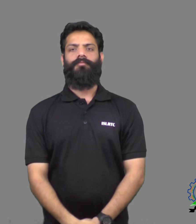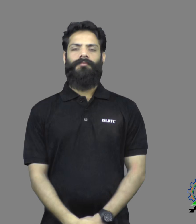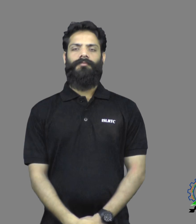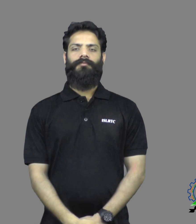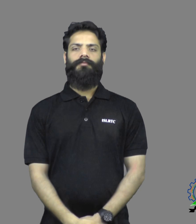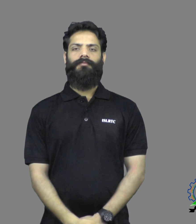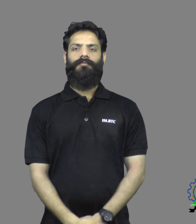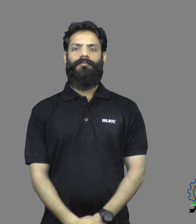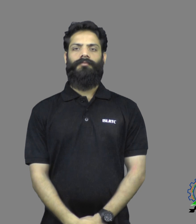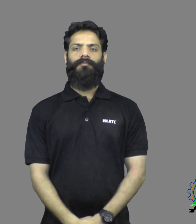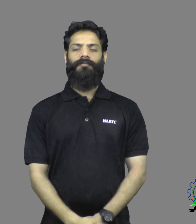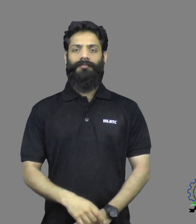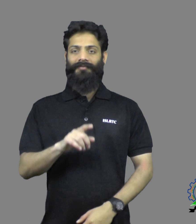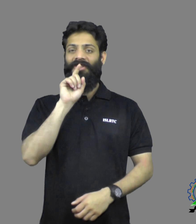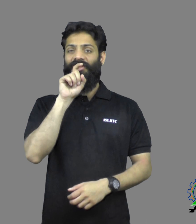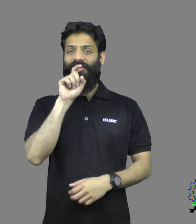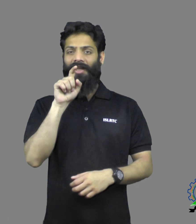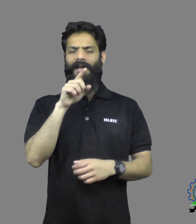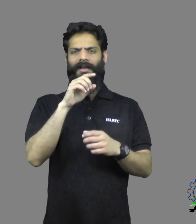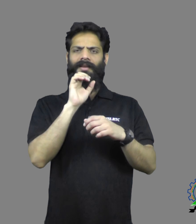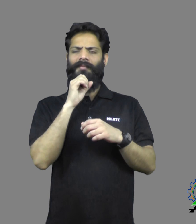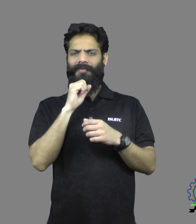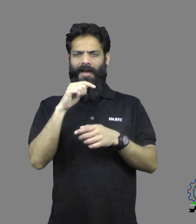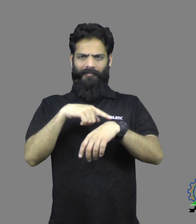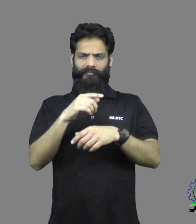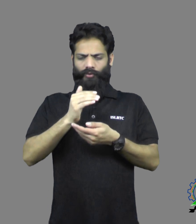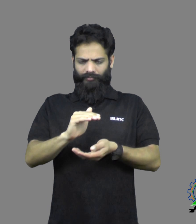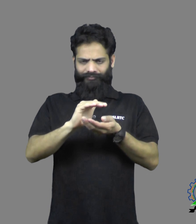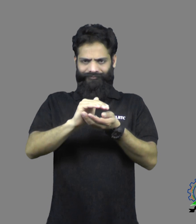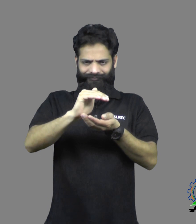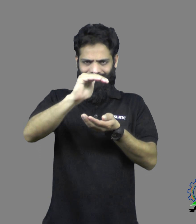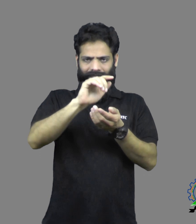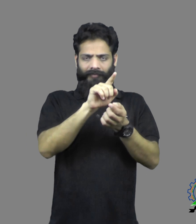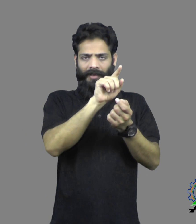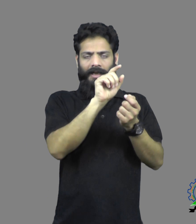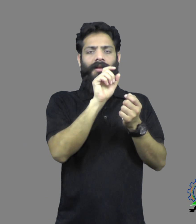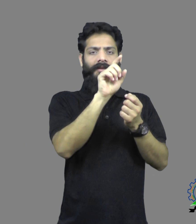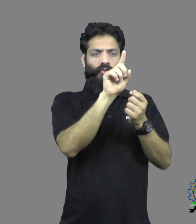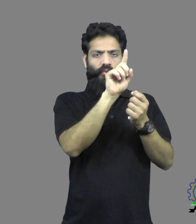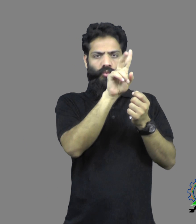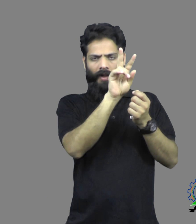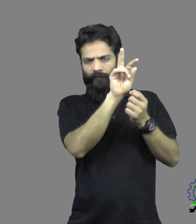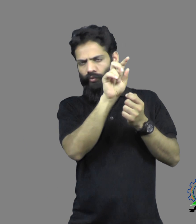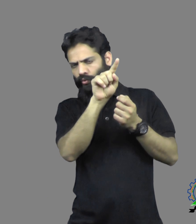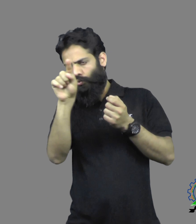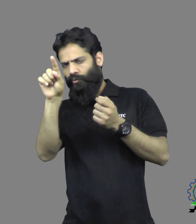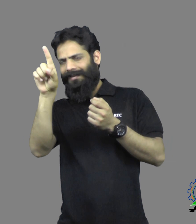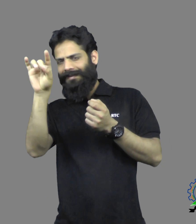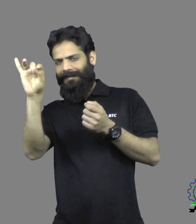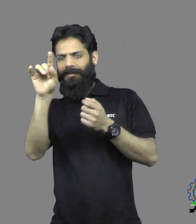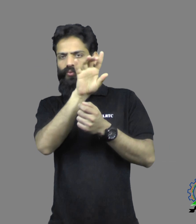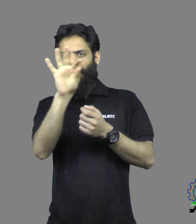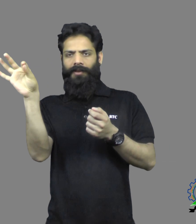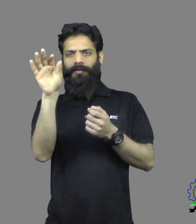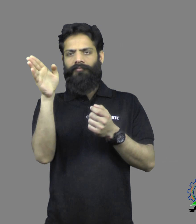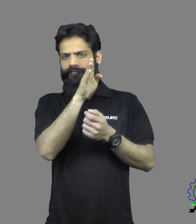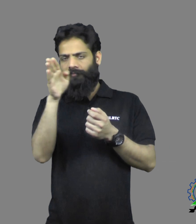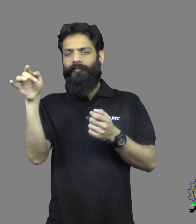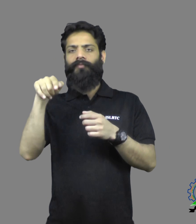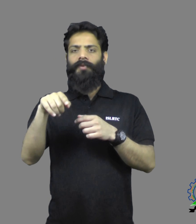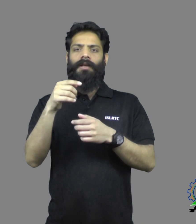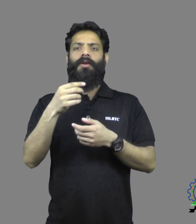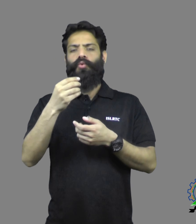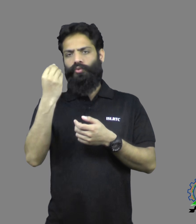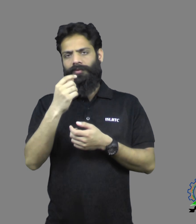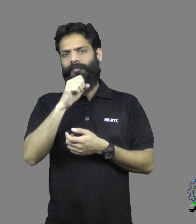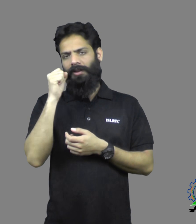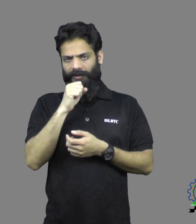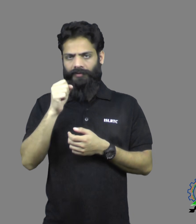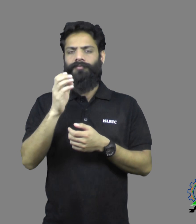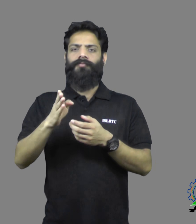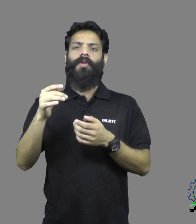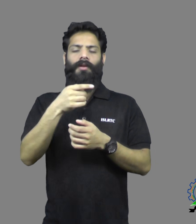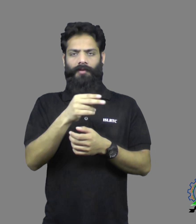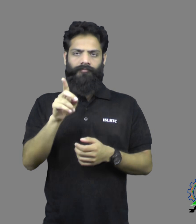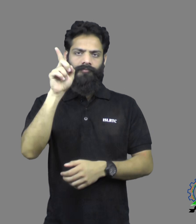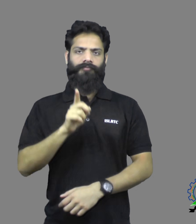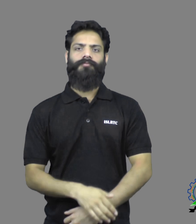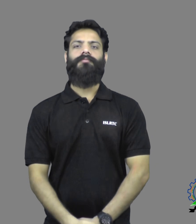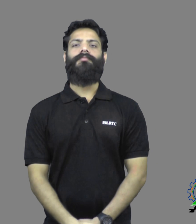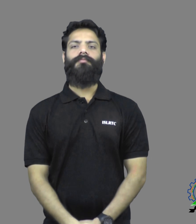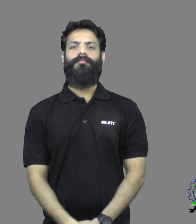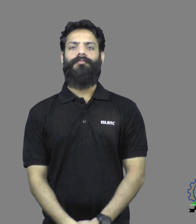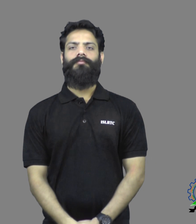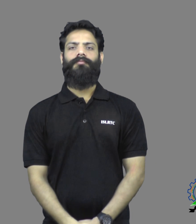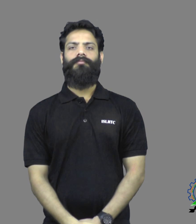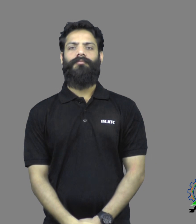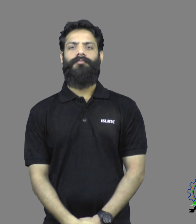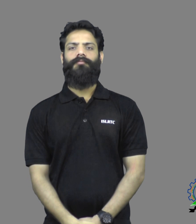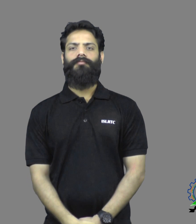Fryers